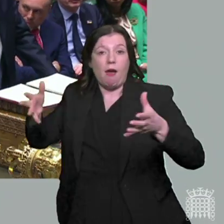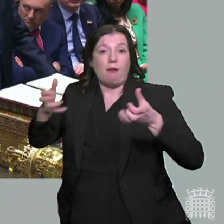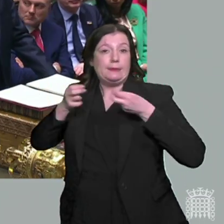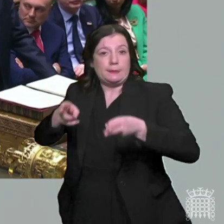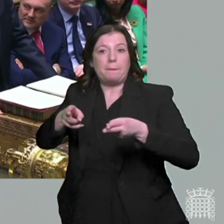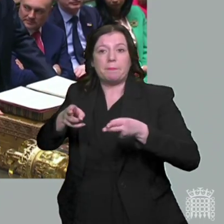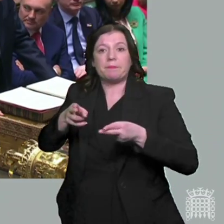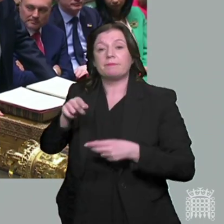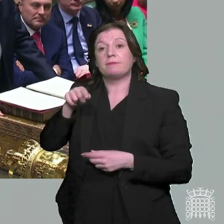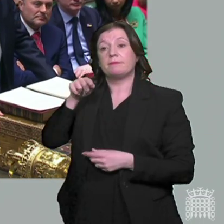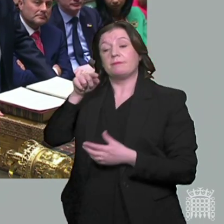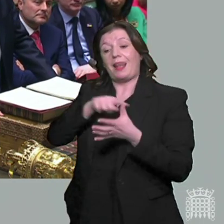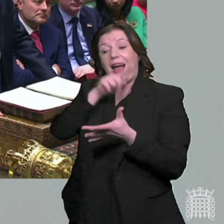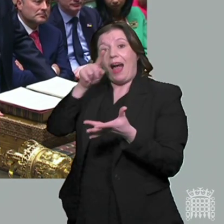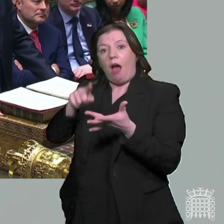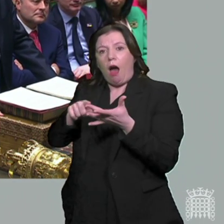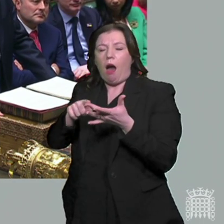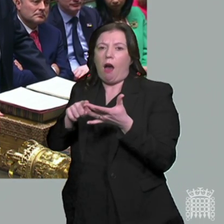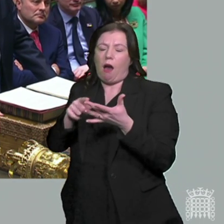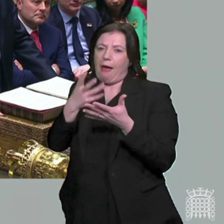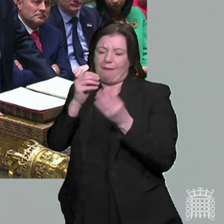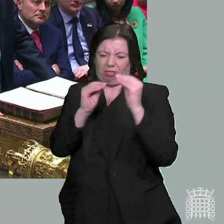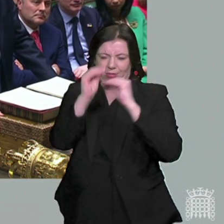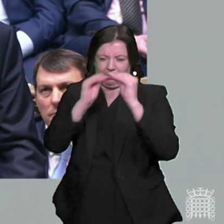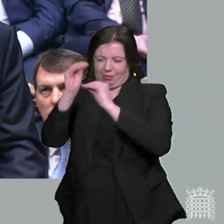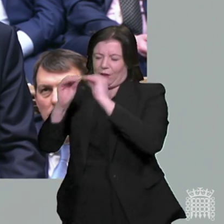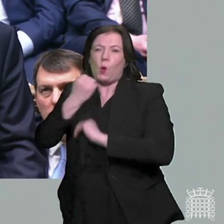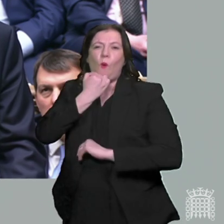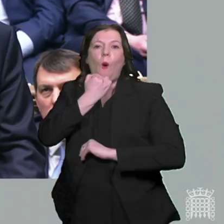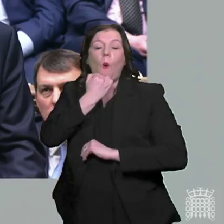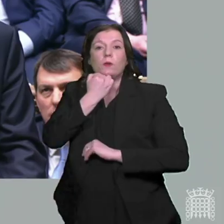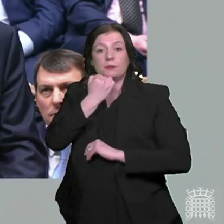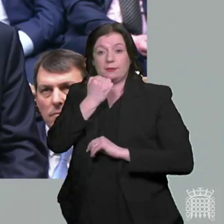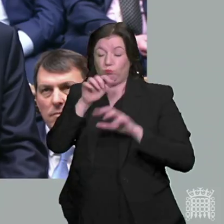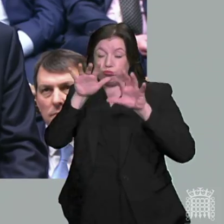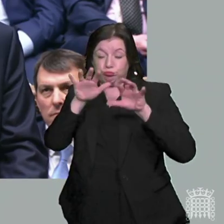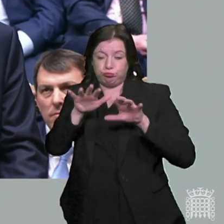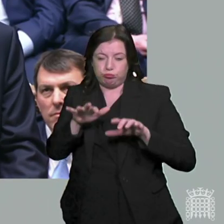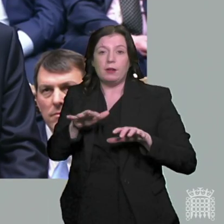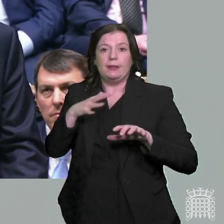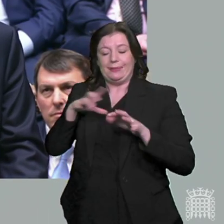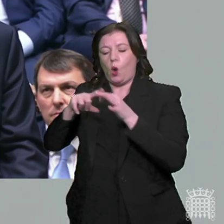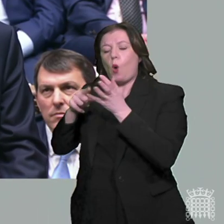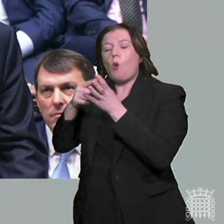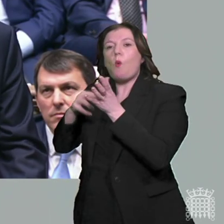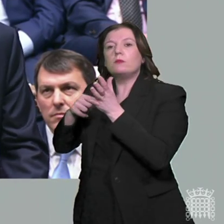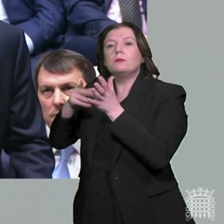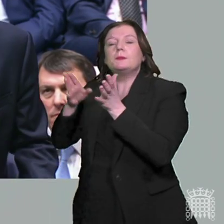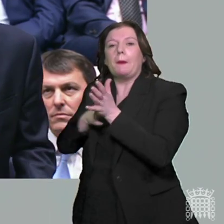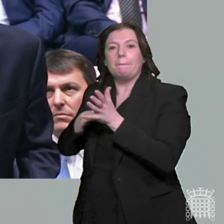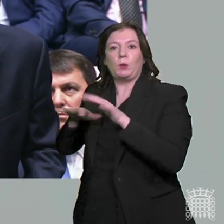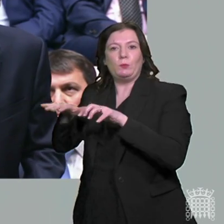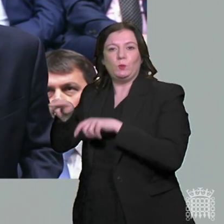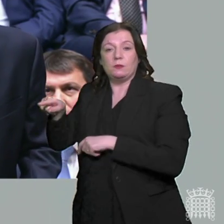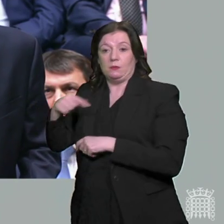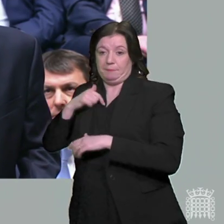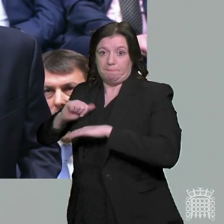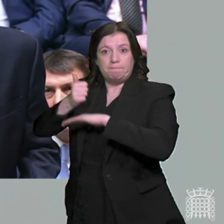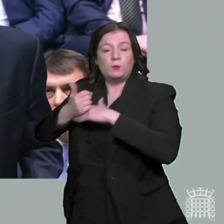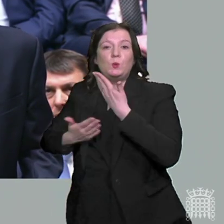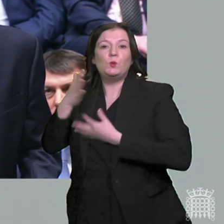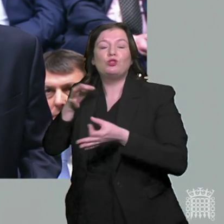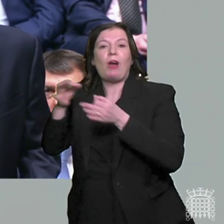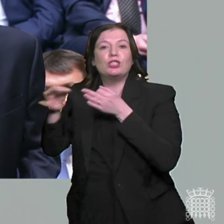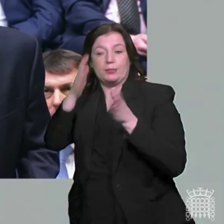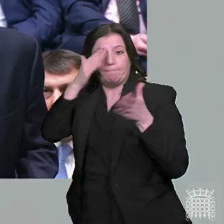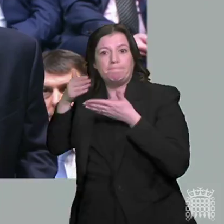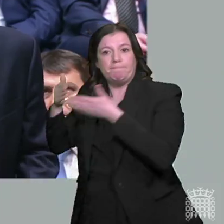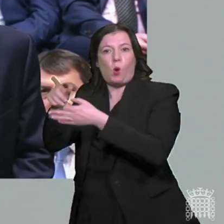The power needed by AI’s complex algorithms can also be provided by quantum computing, so today we publish a quantum strategy, which will set out our vision